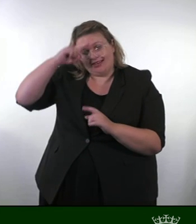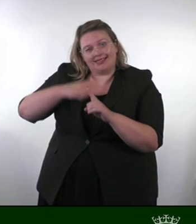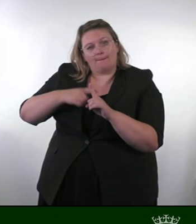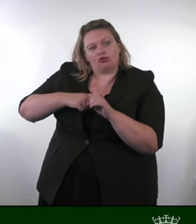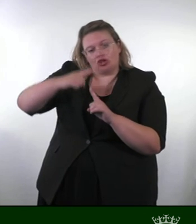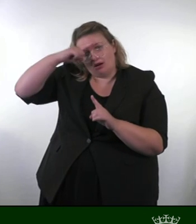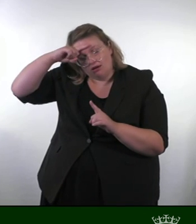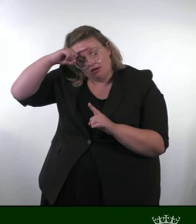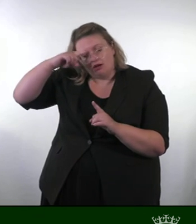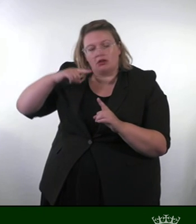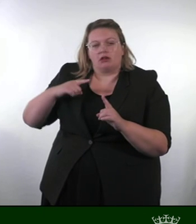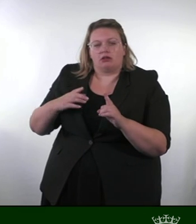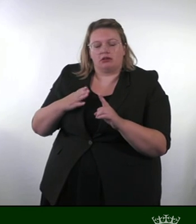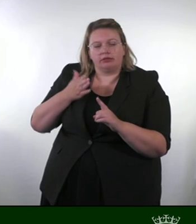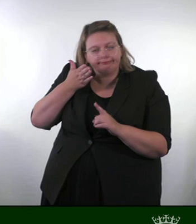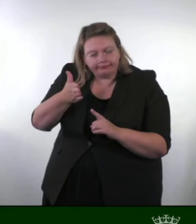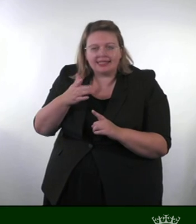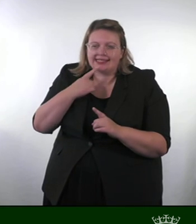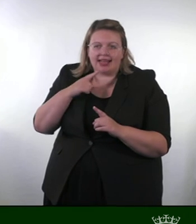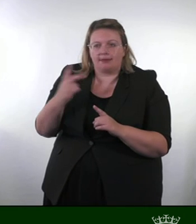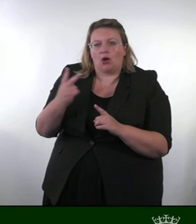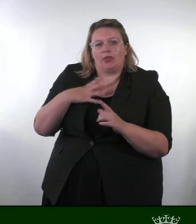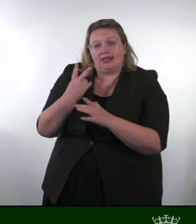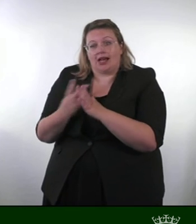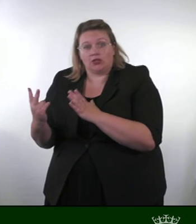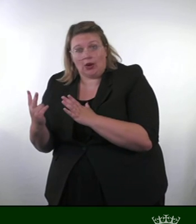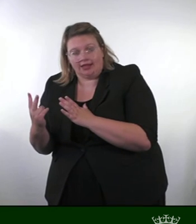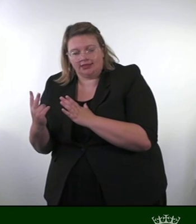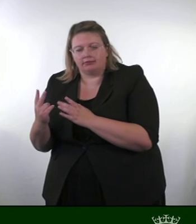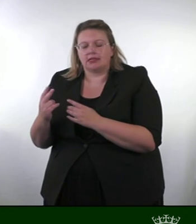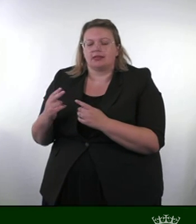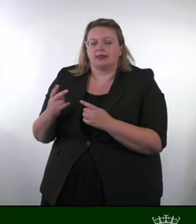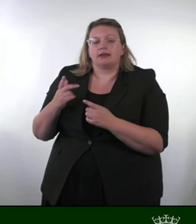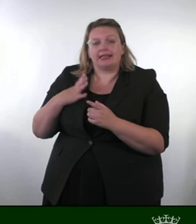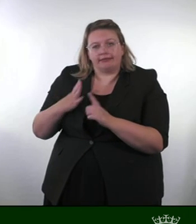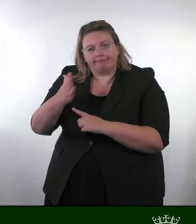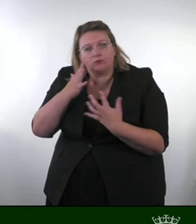I have been trying to book a test”. This is yesterday, Prime Minister. They continued: “the site says, ‘No capacity’.